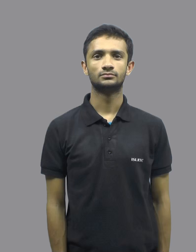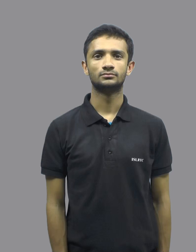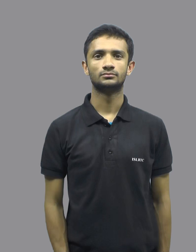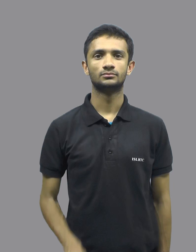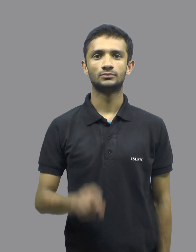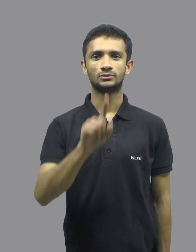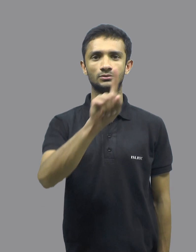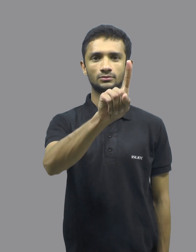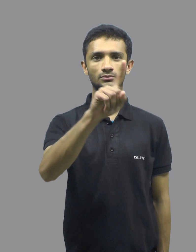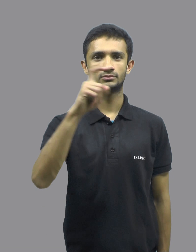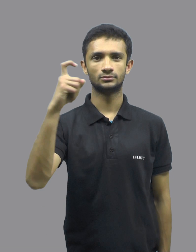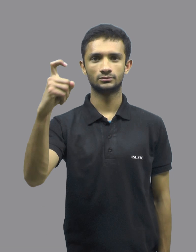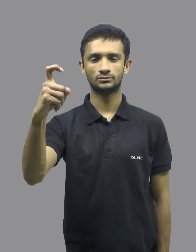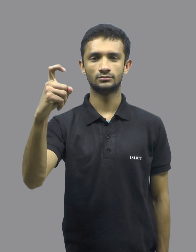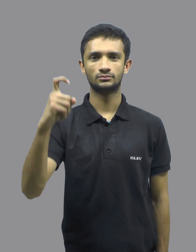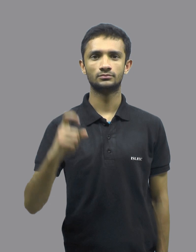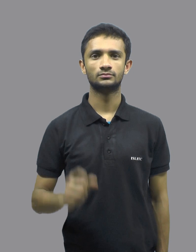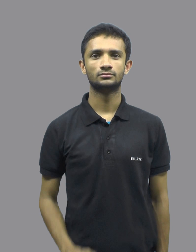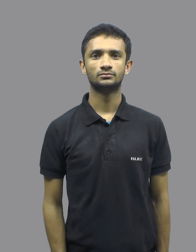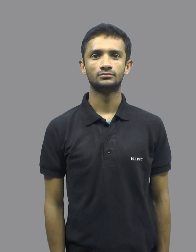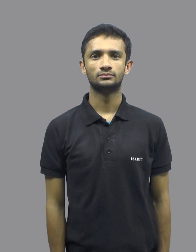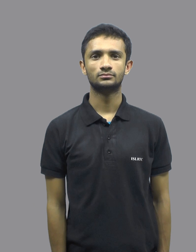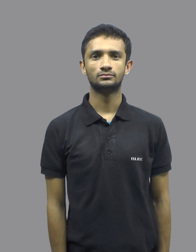17 Seventeen